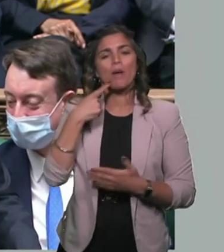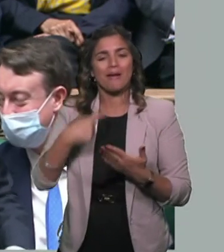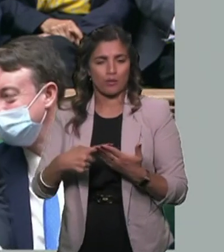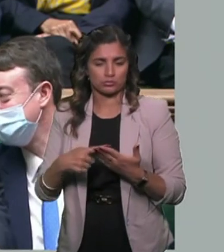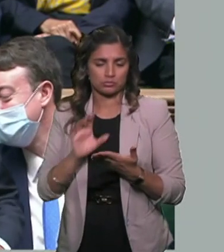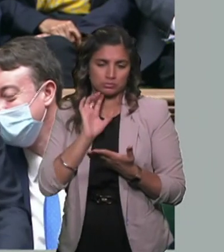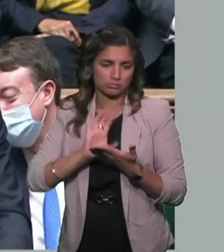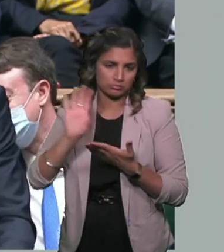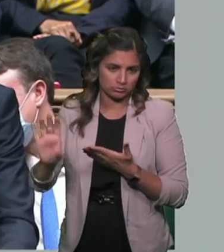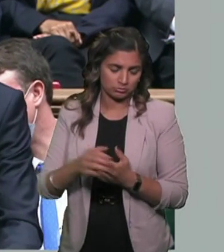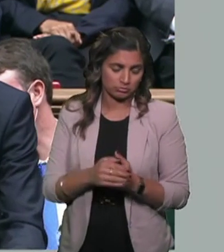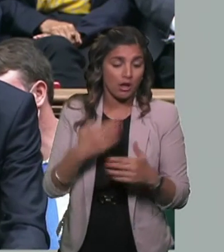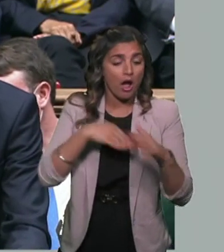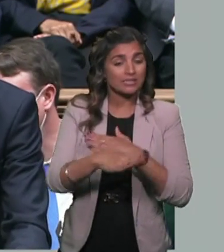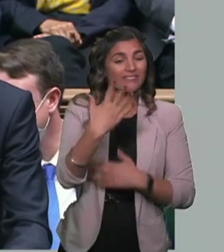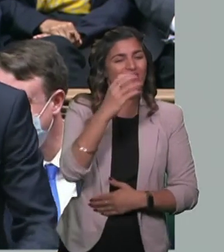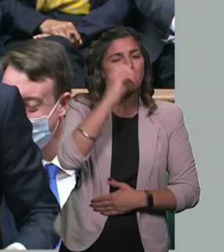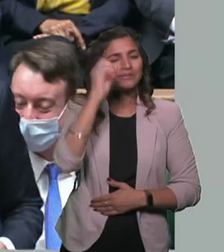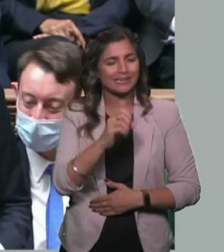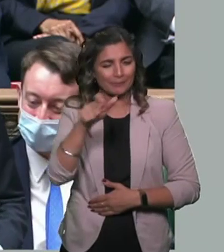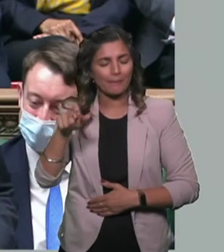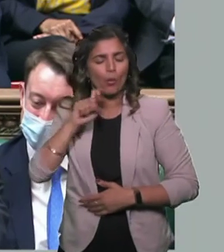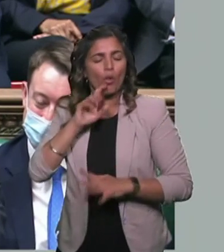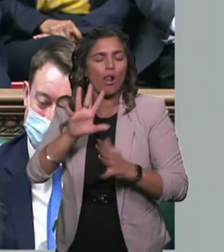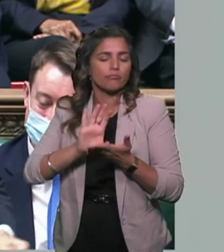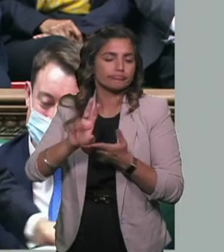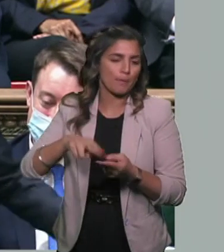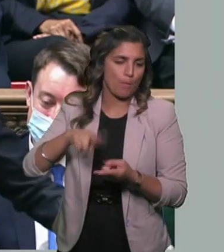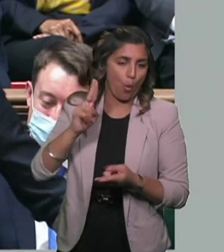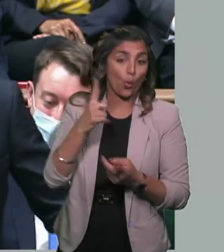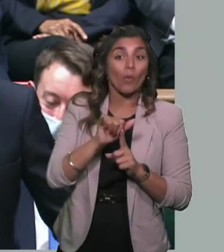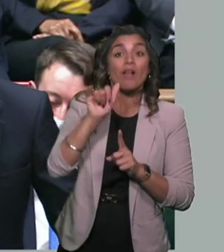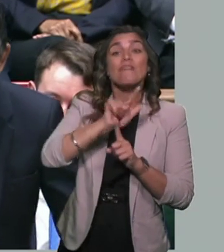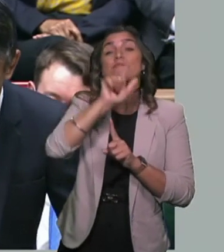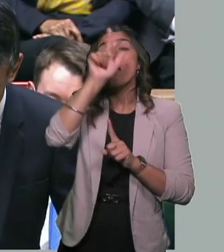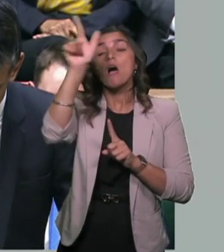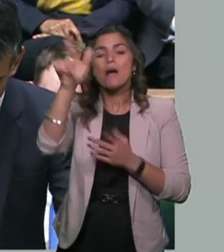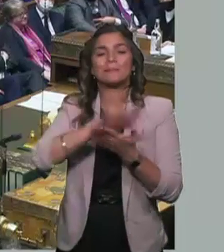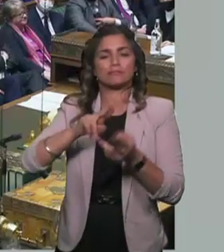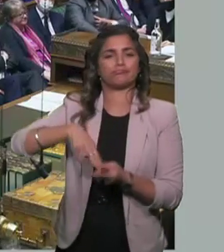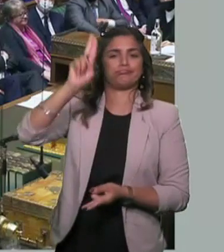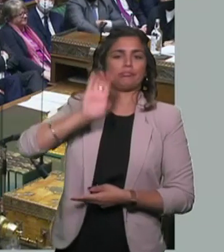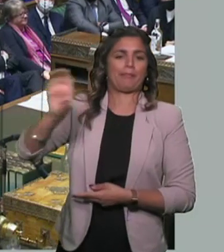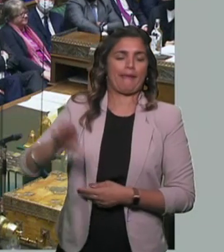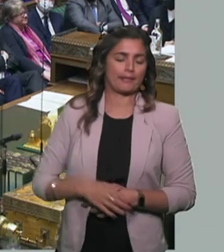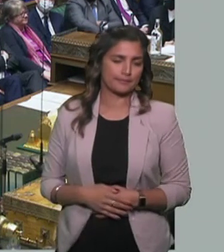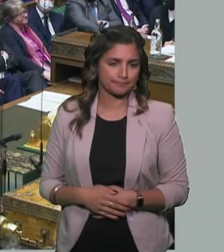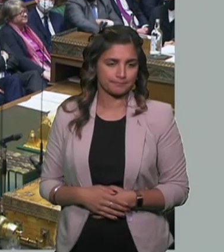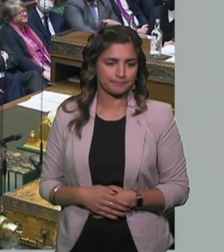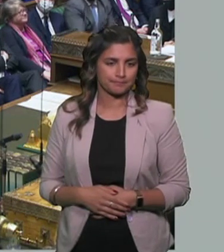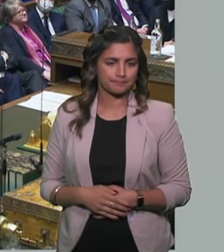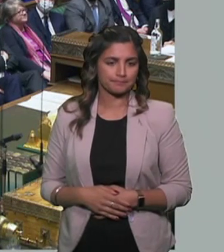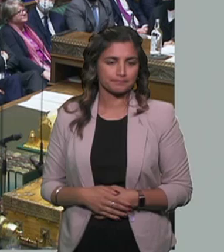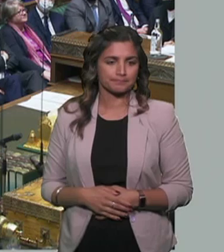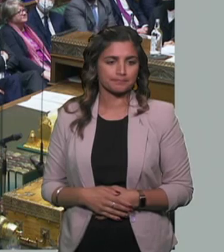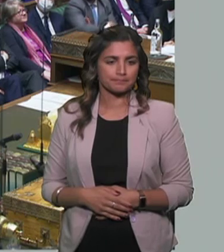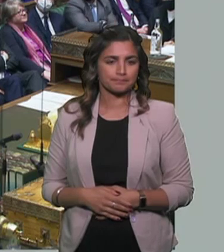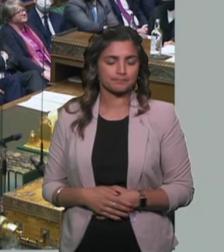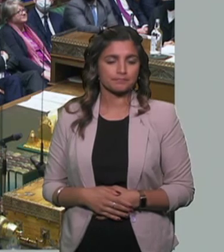Less than 5% of passengers will pay more, but those who fly furthest will pay the most.